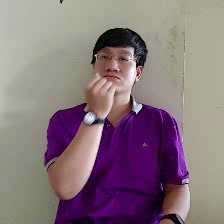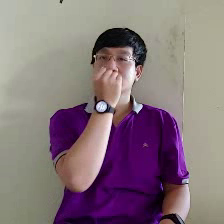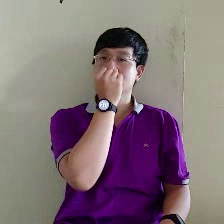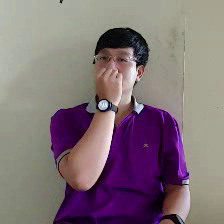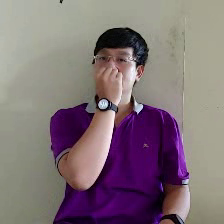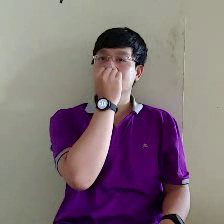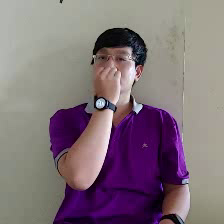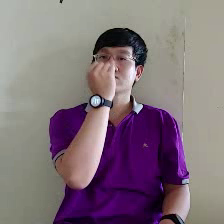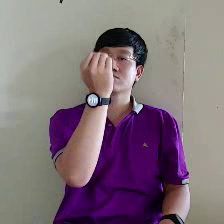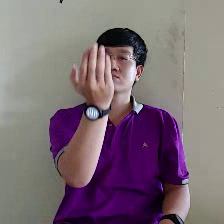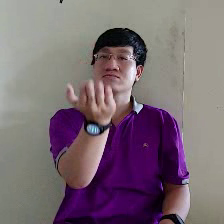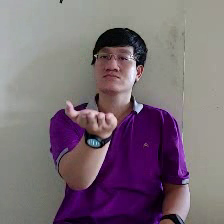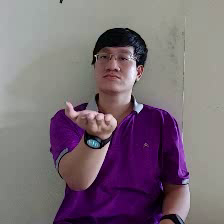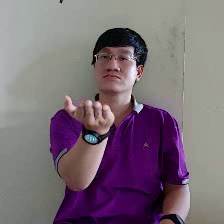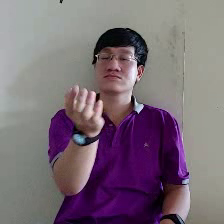Cảm ơn